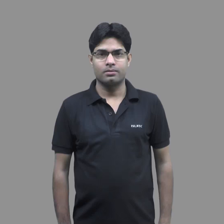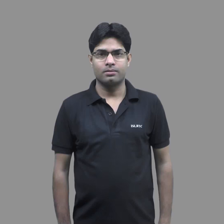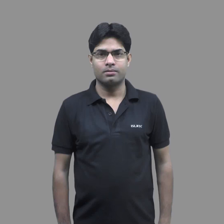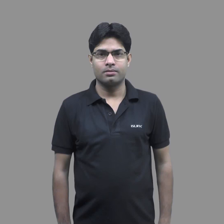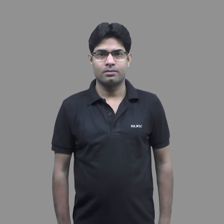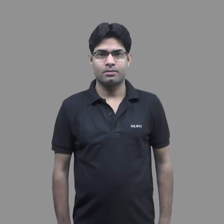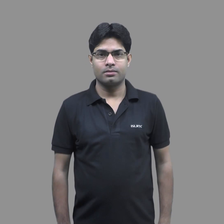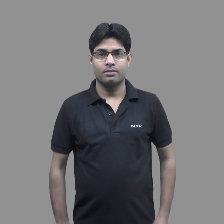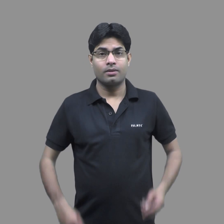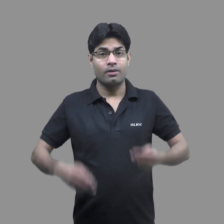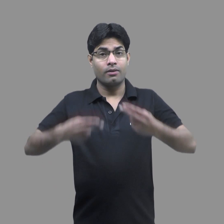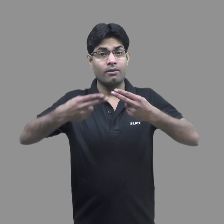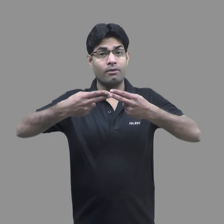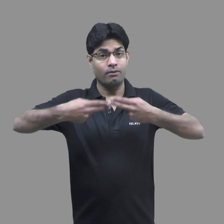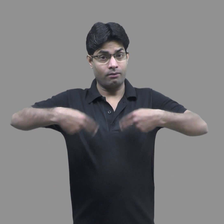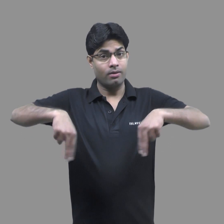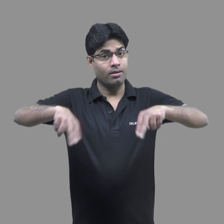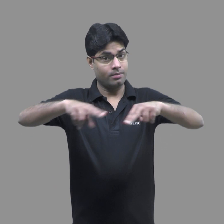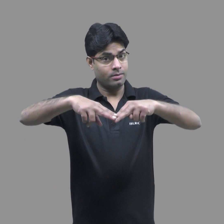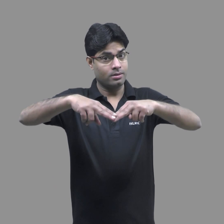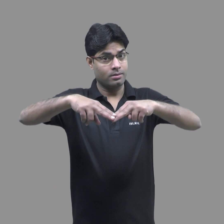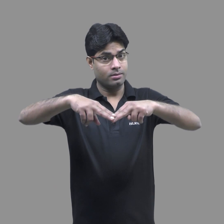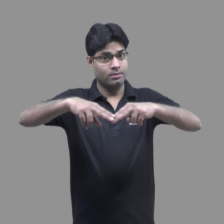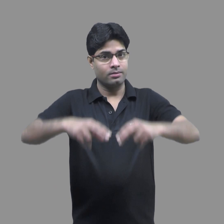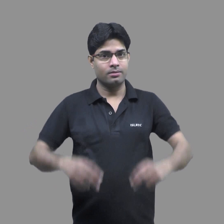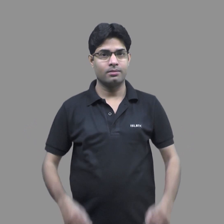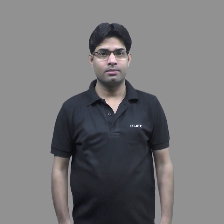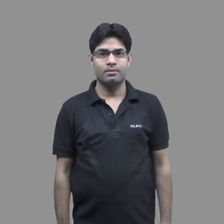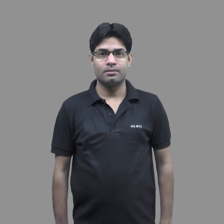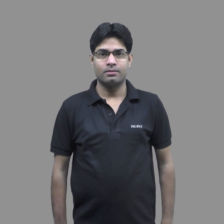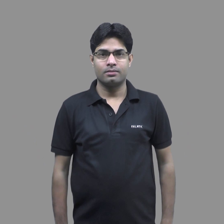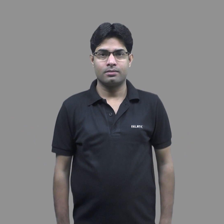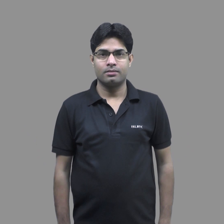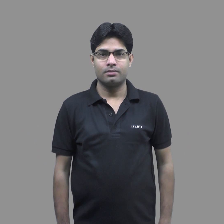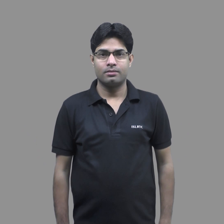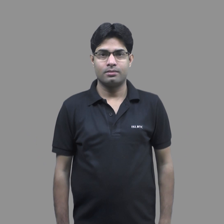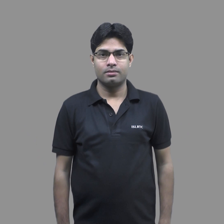Family